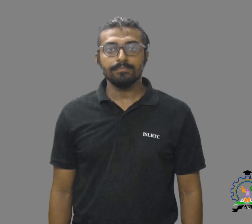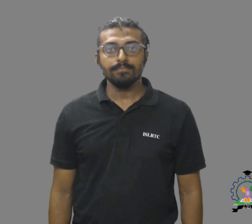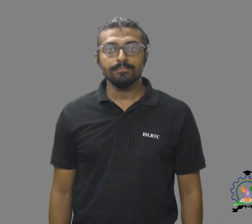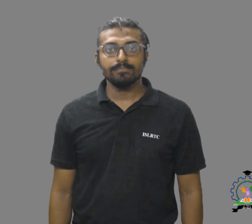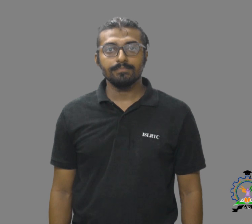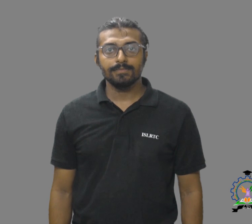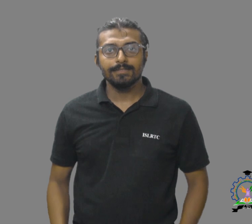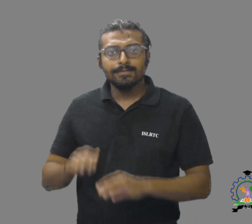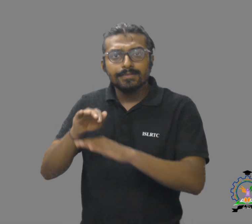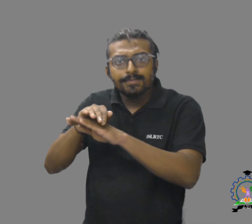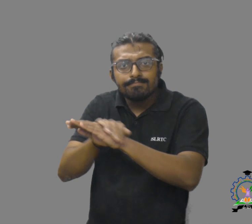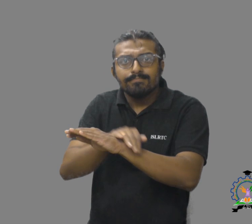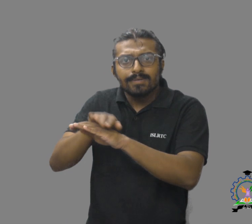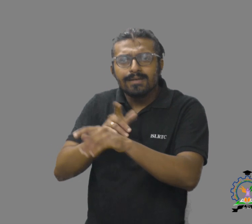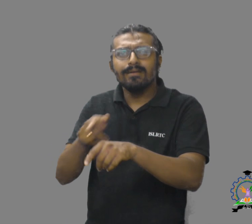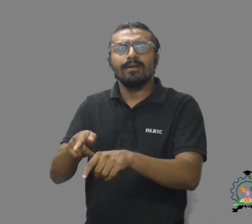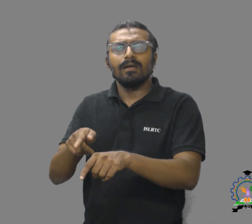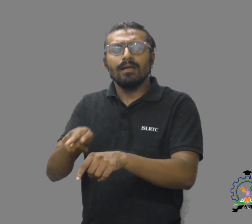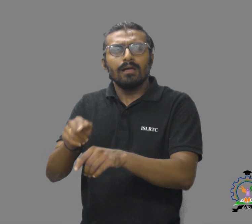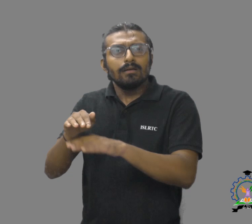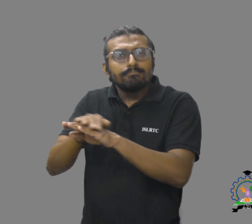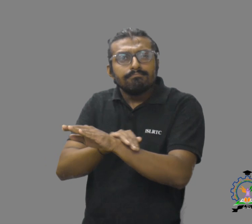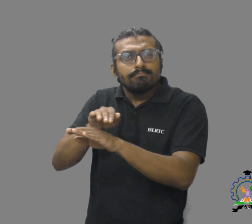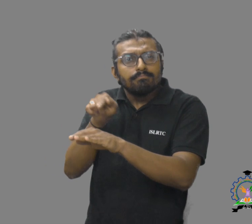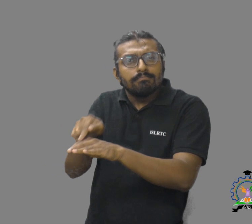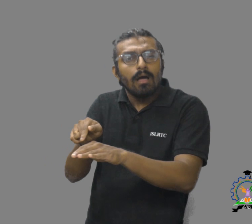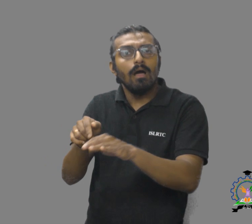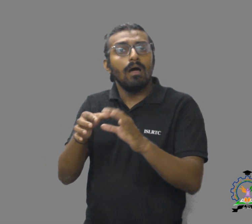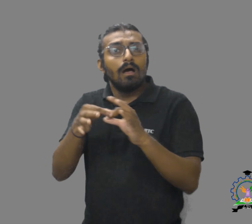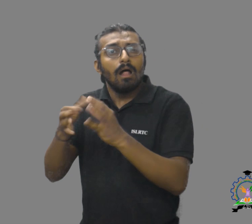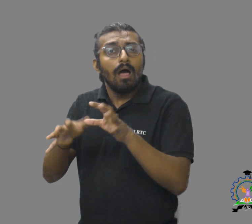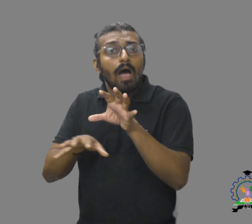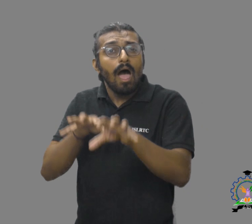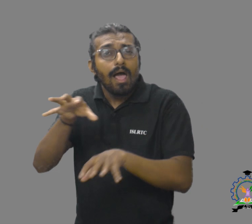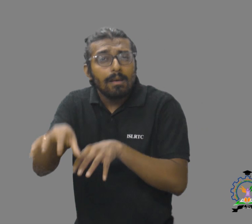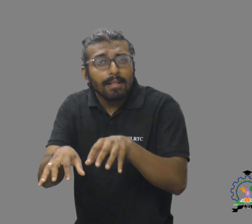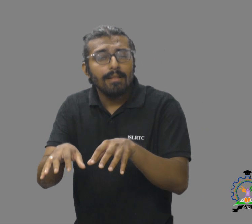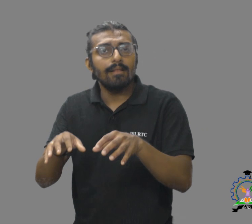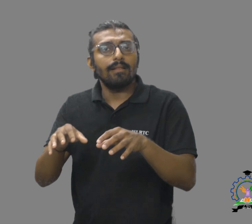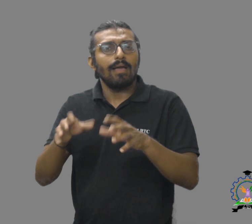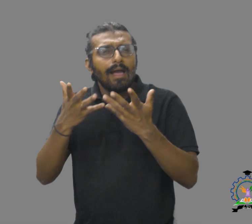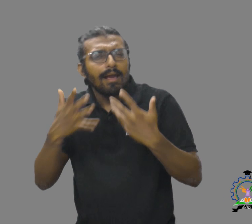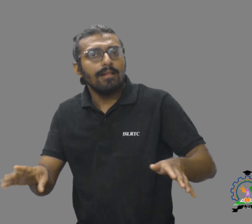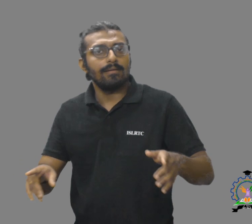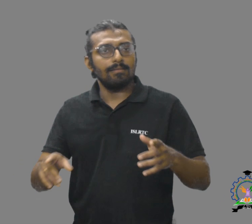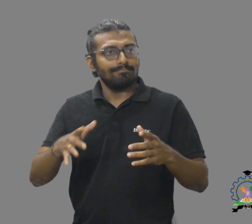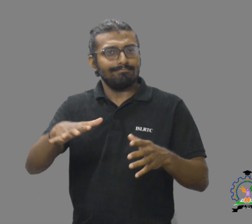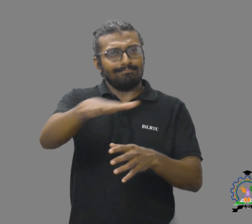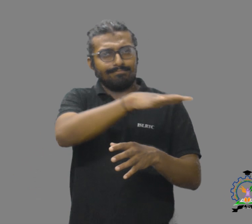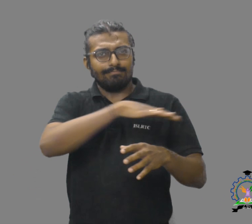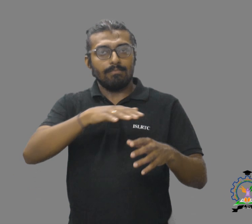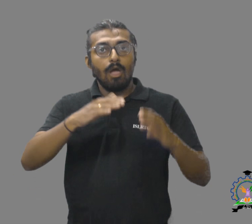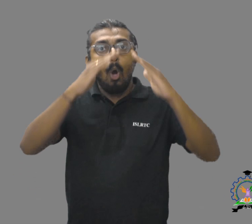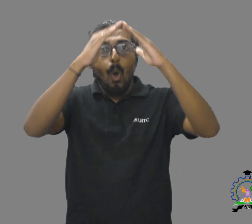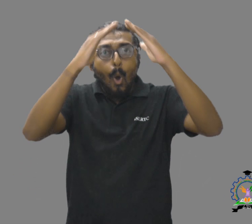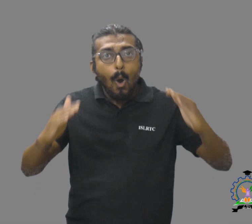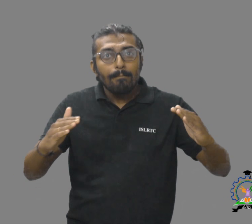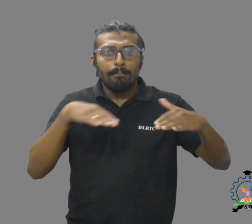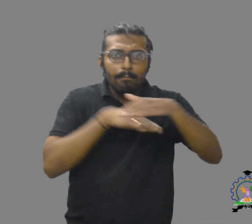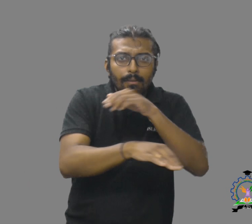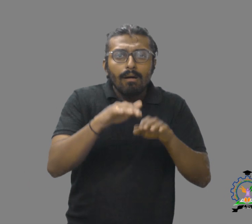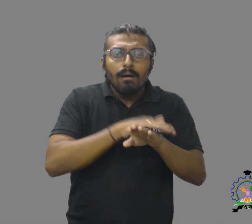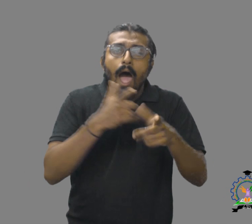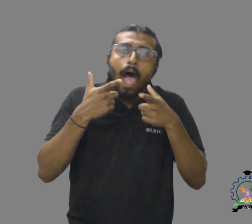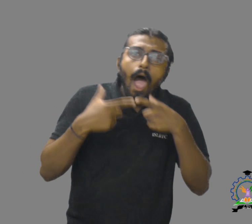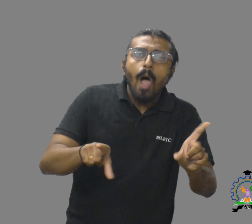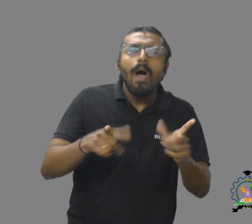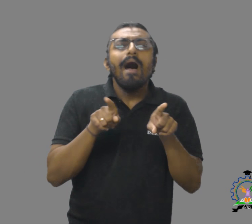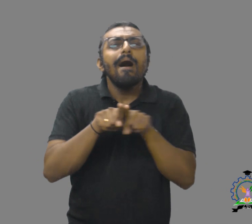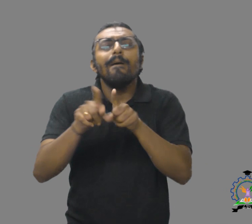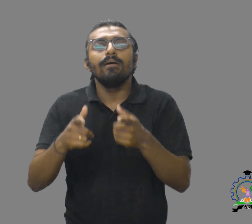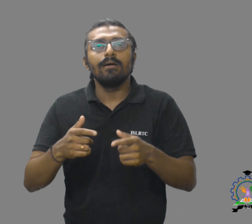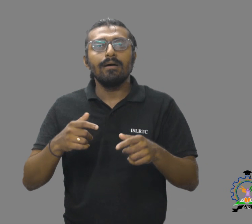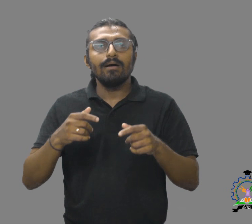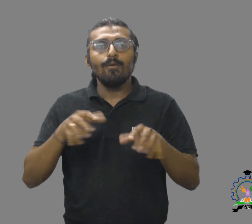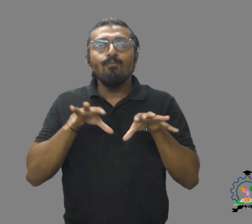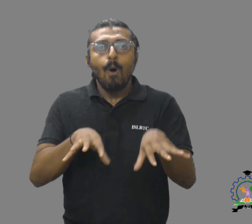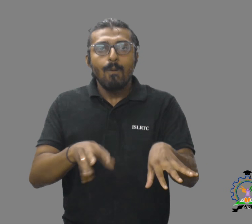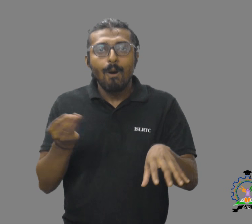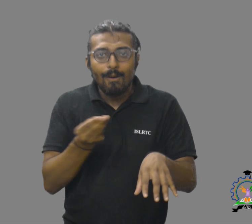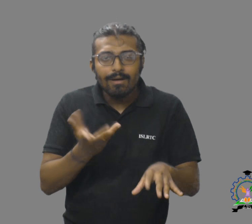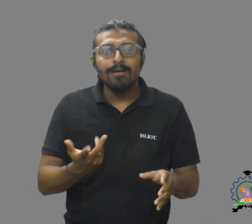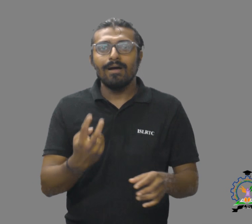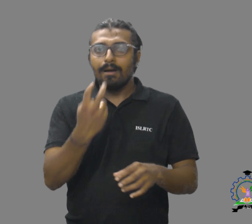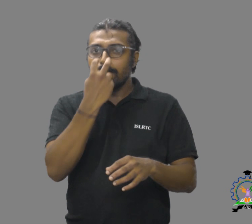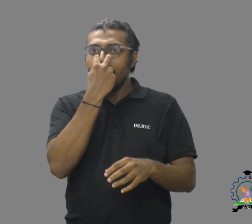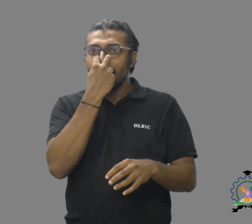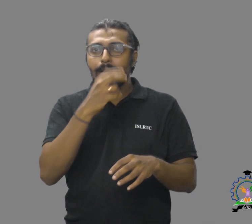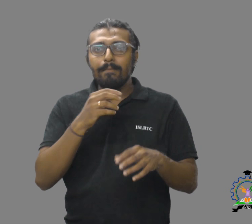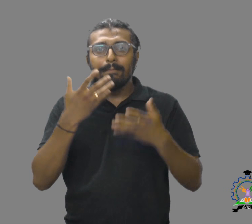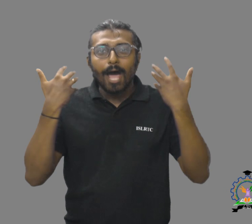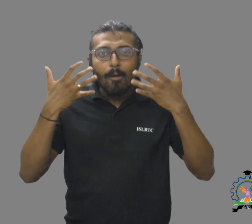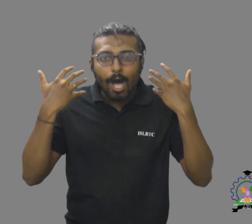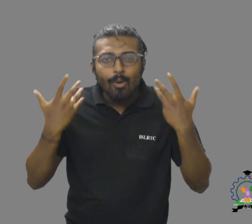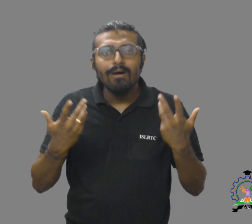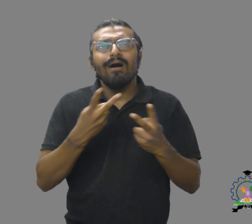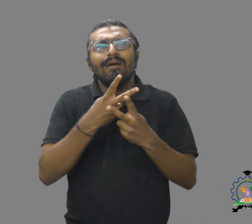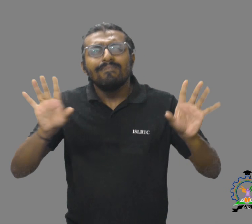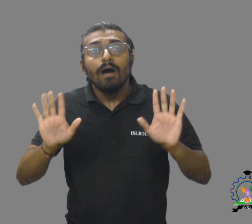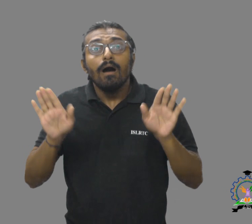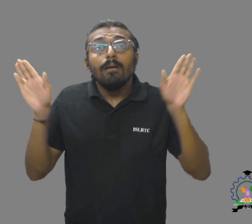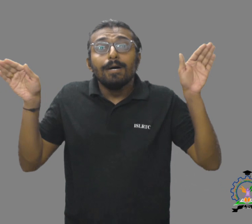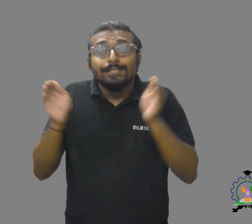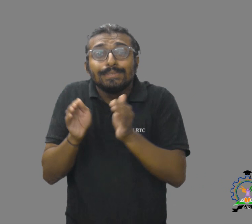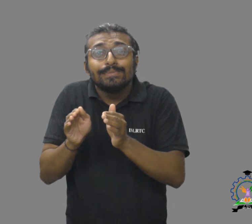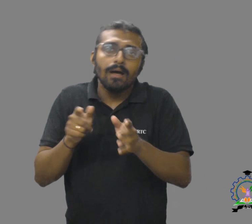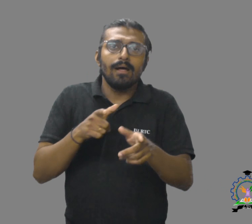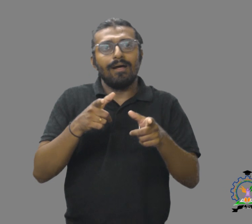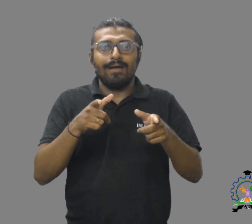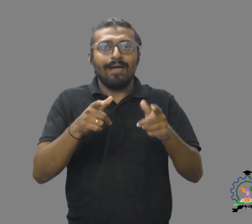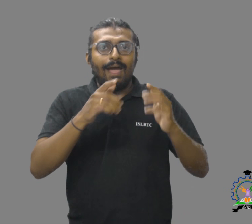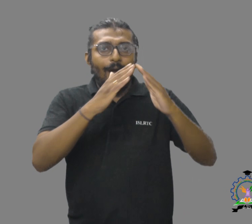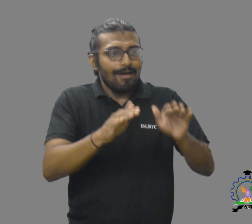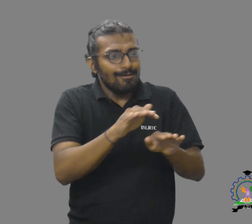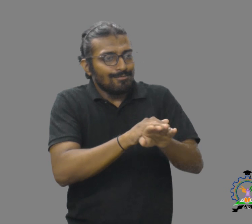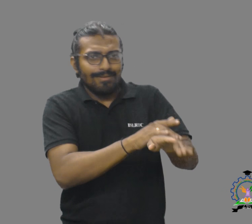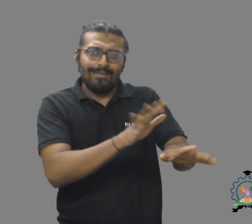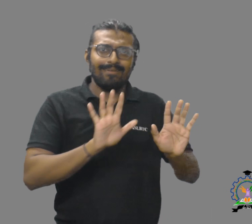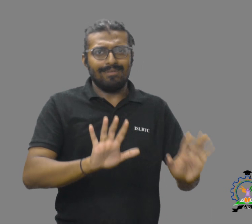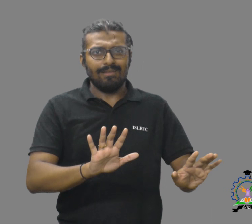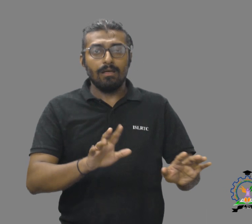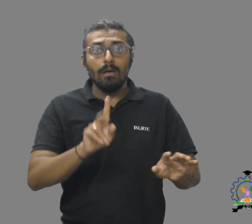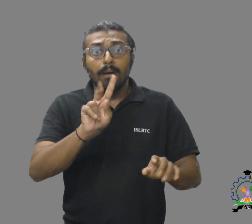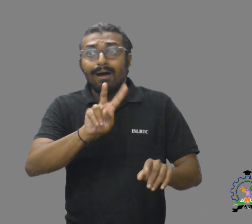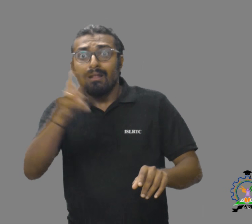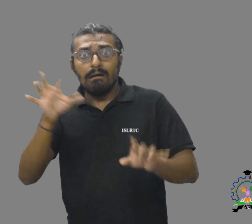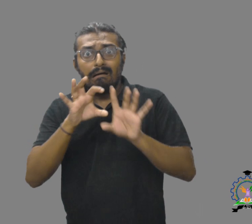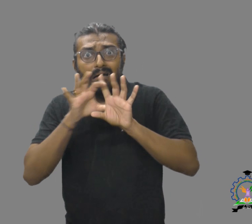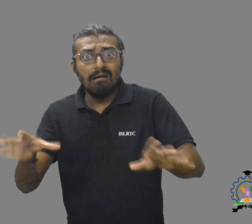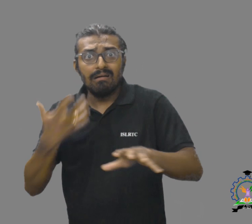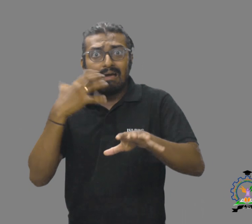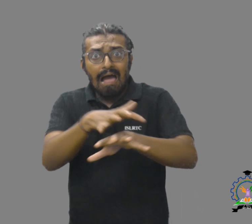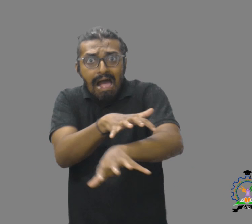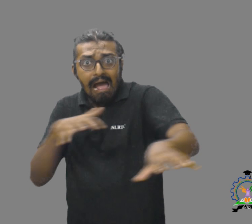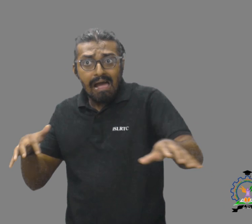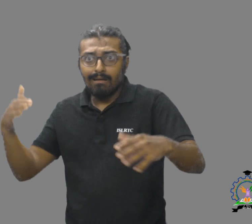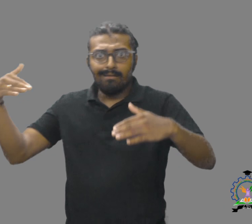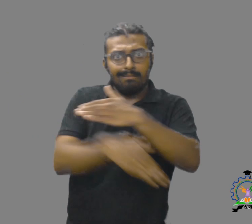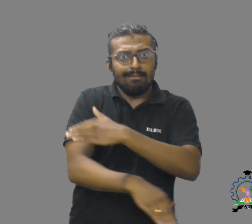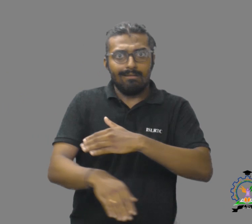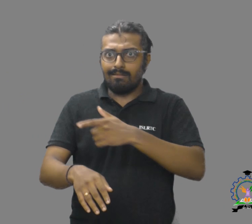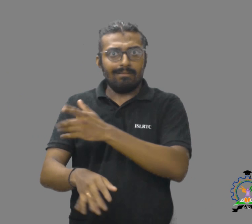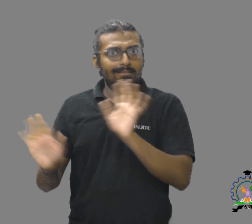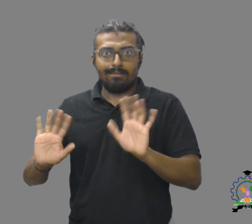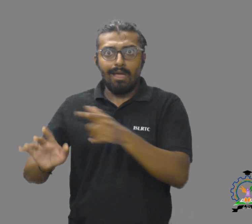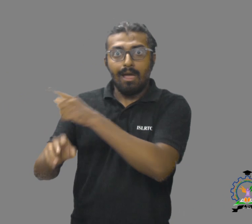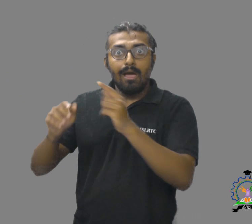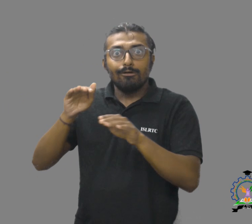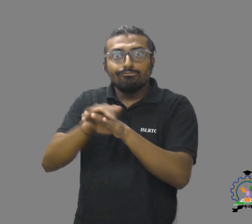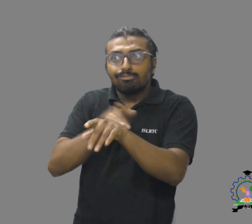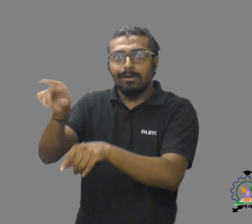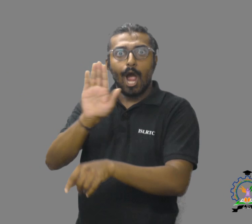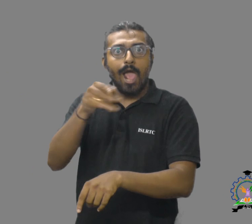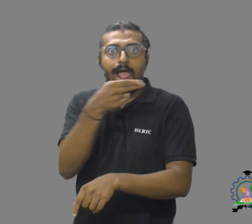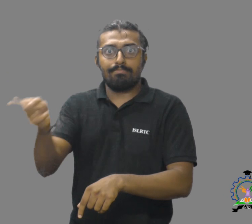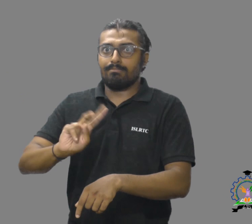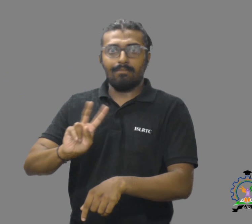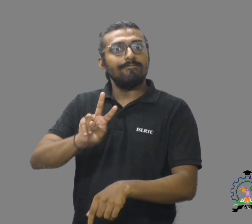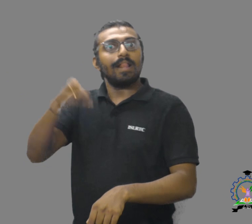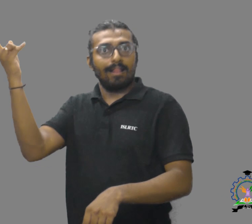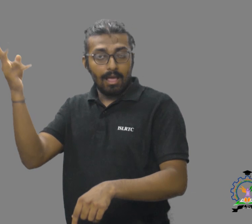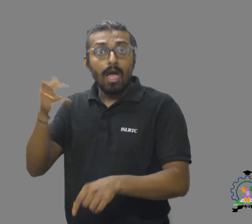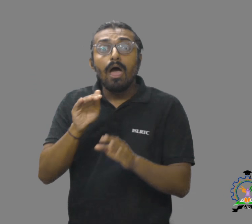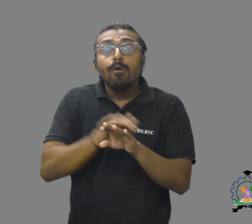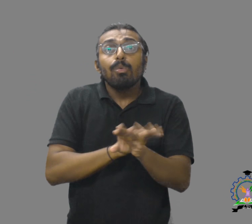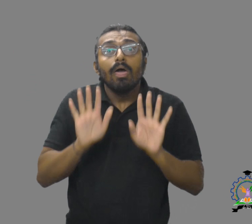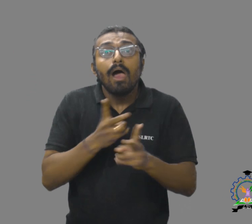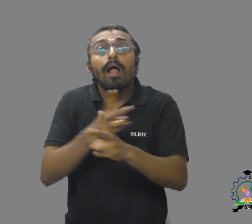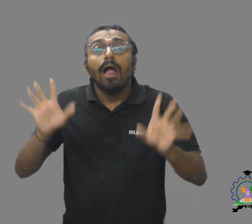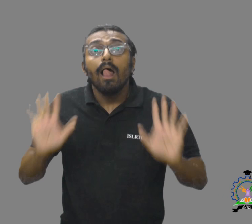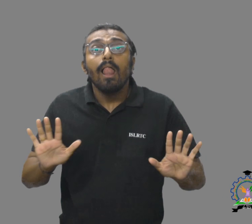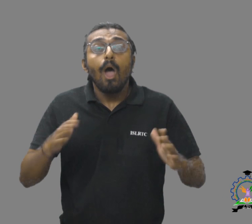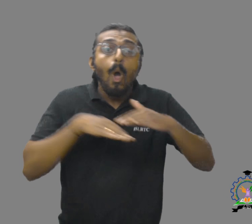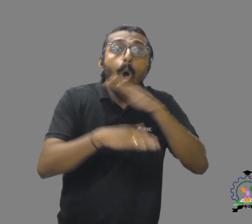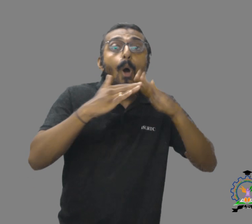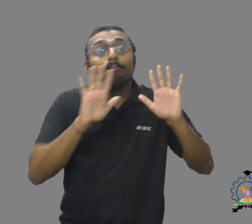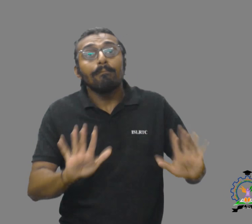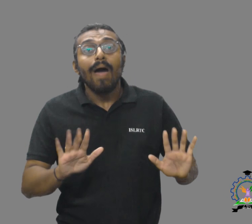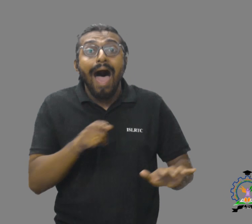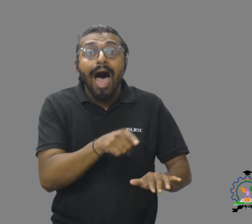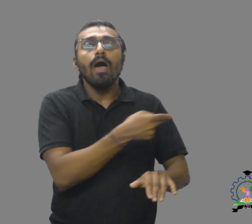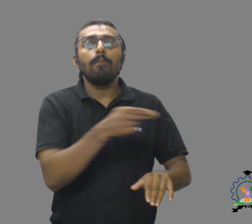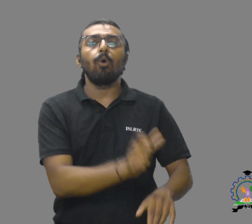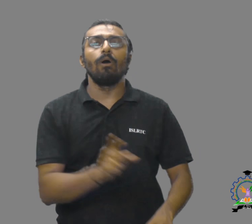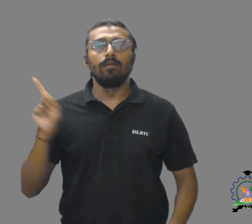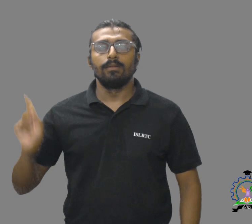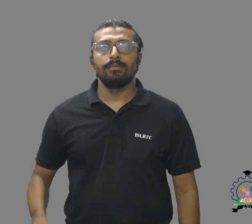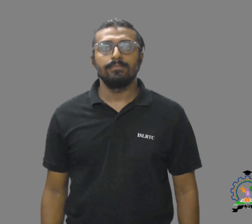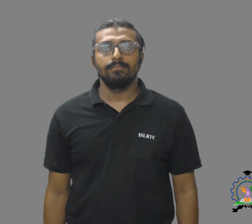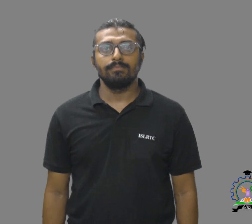Pet